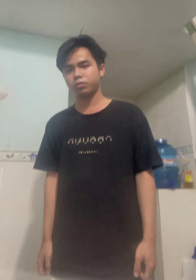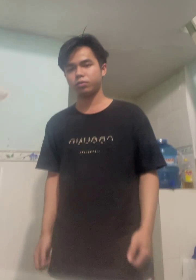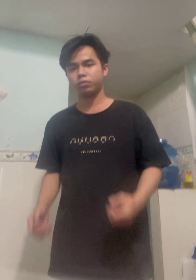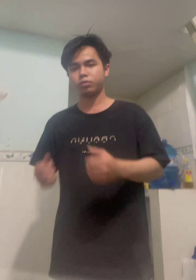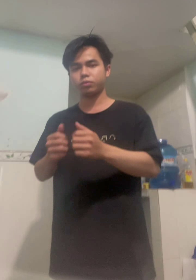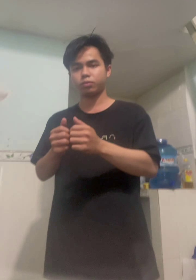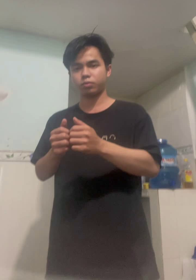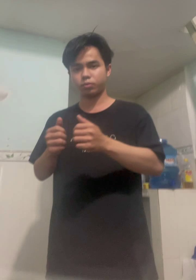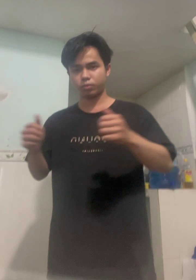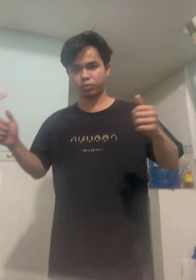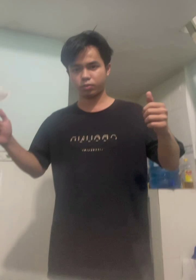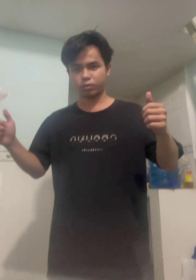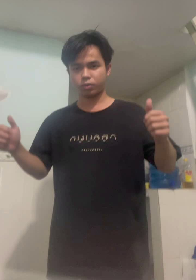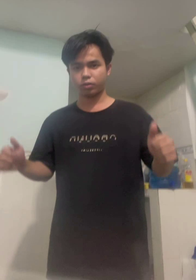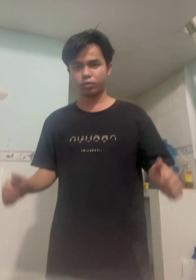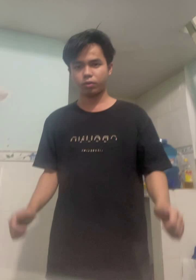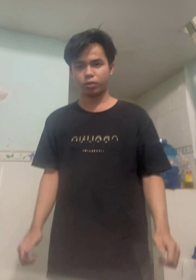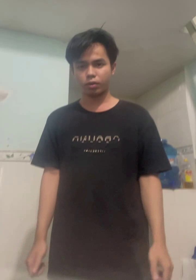chia cat